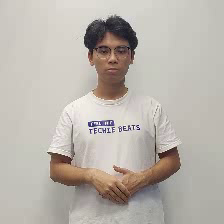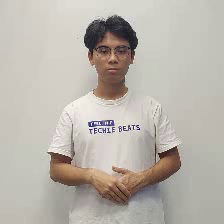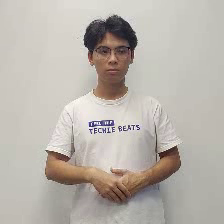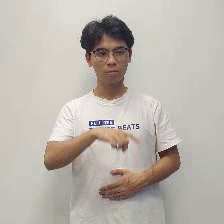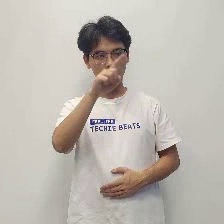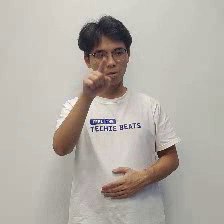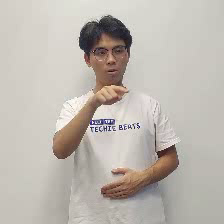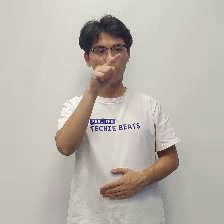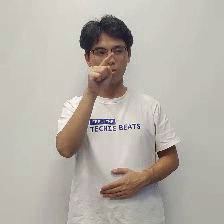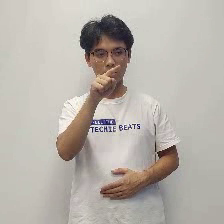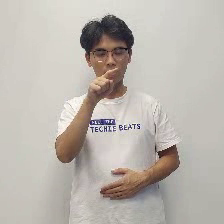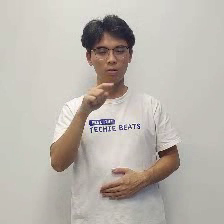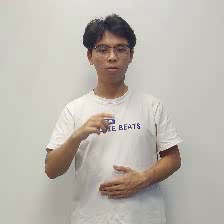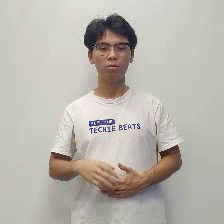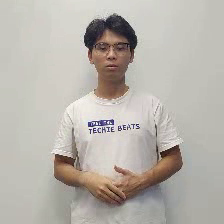Họ